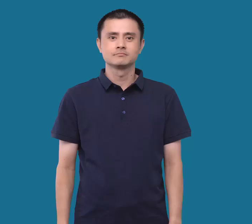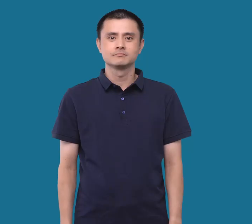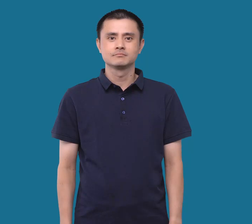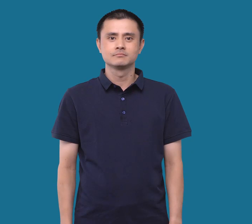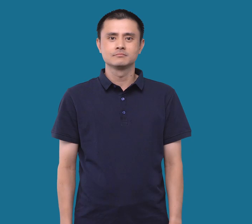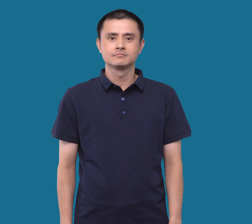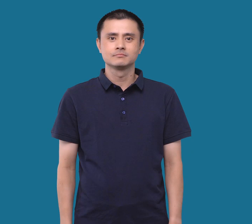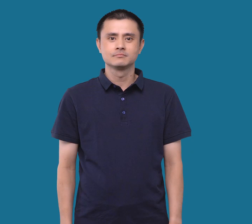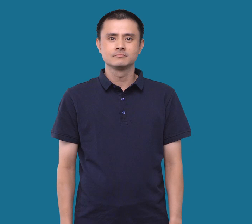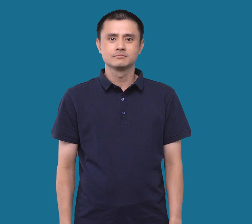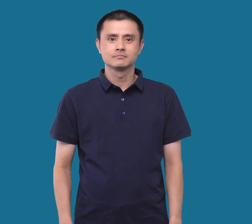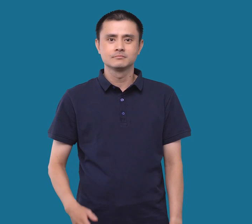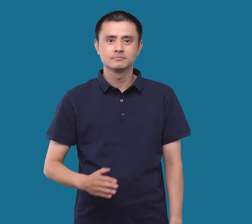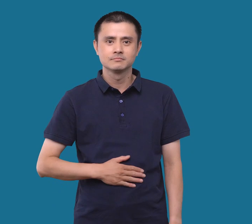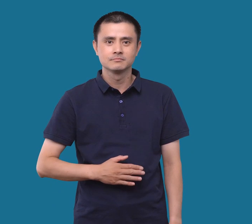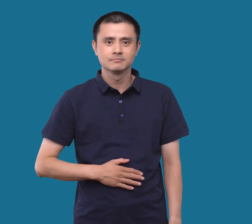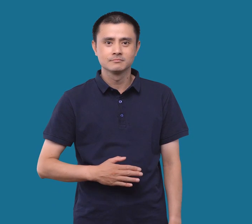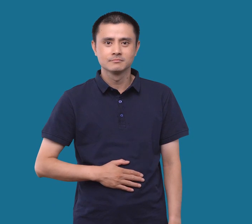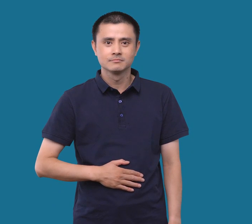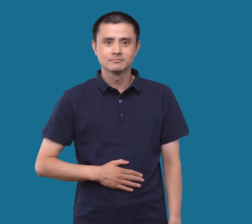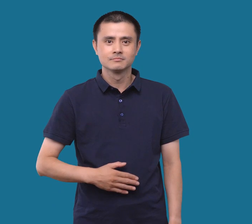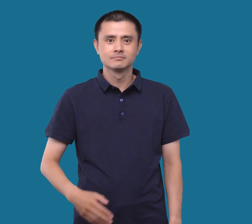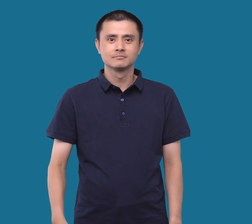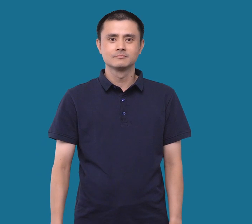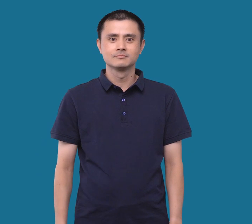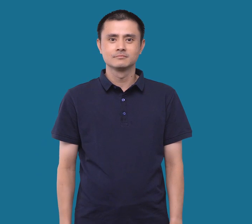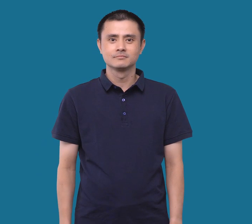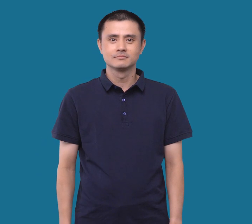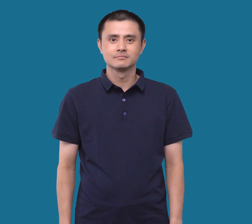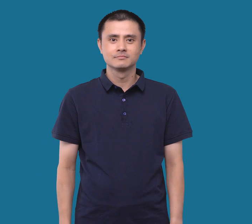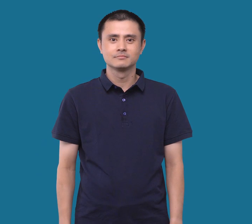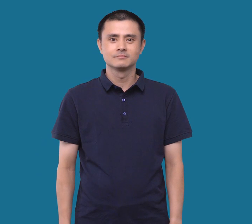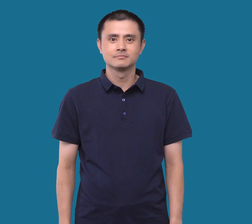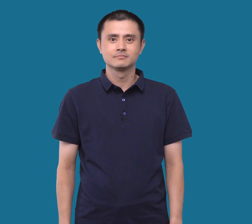bụng